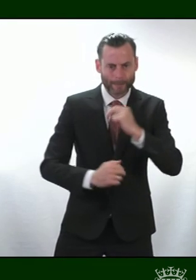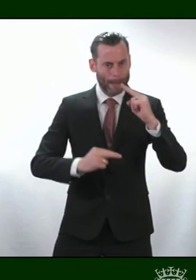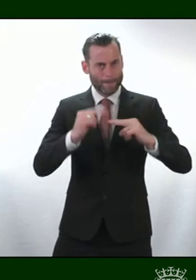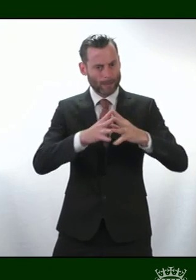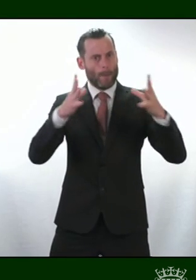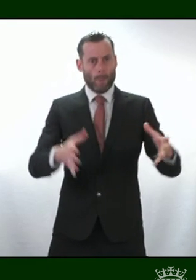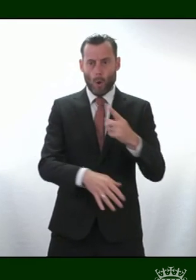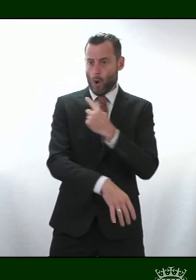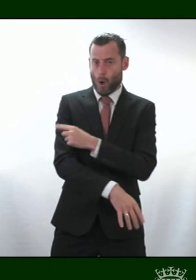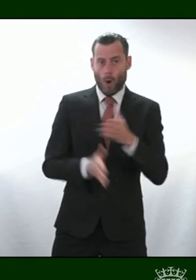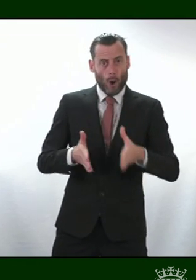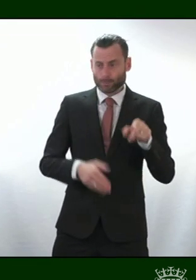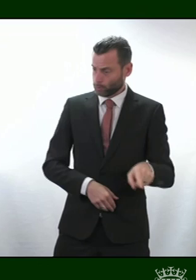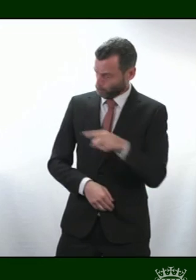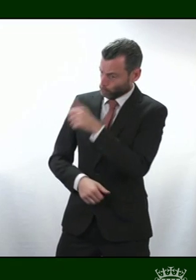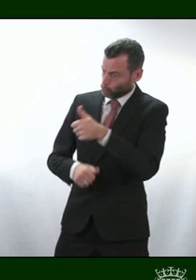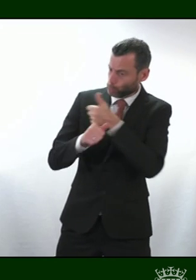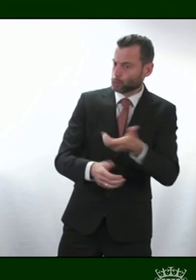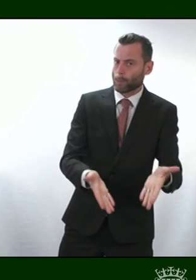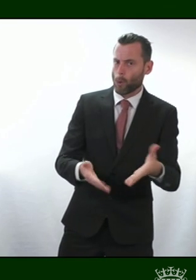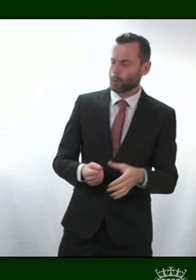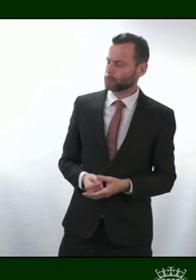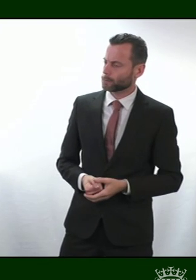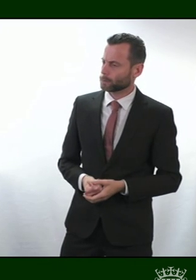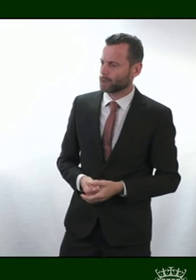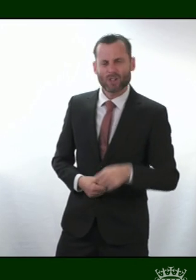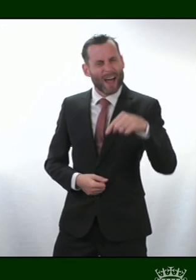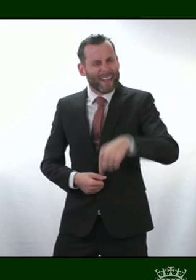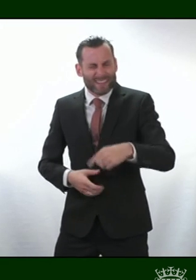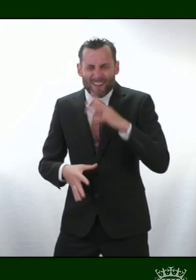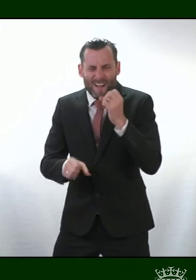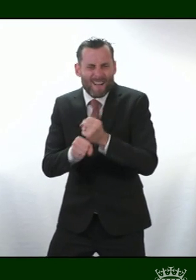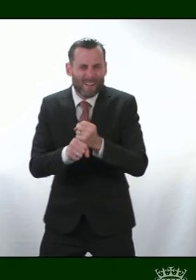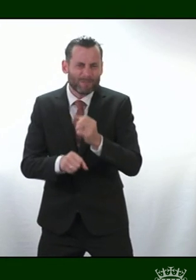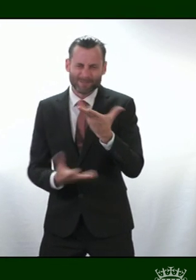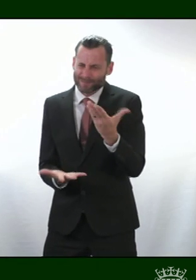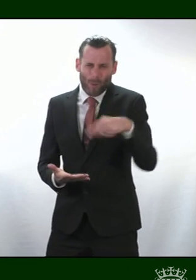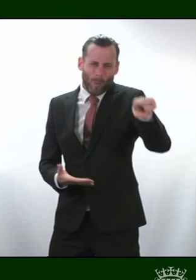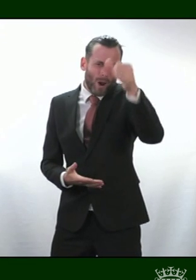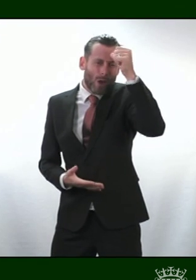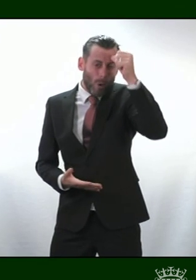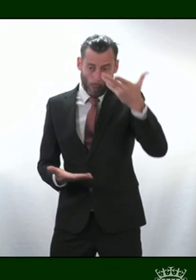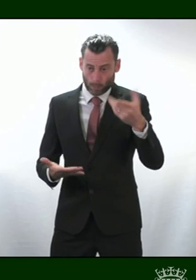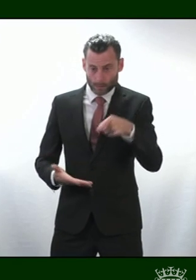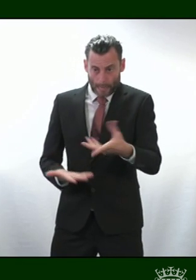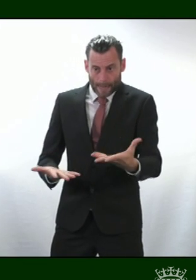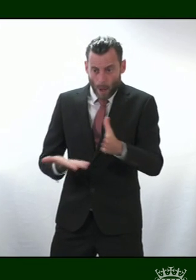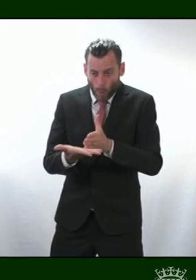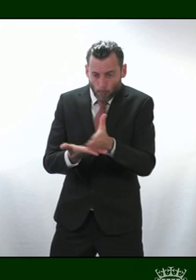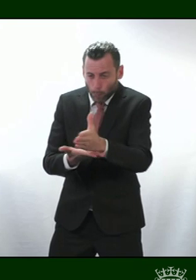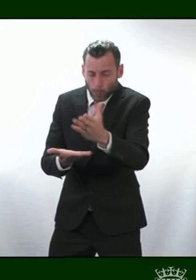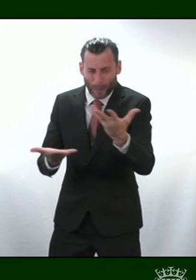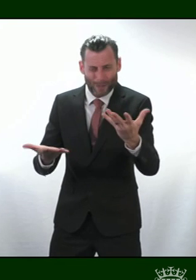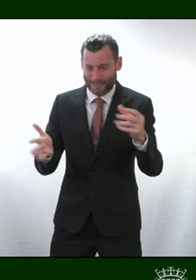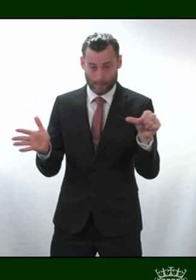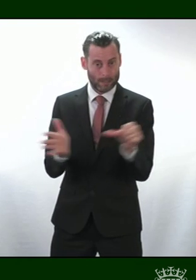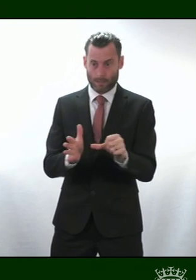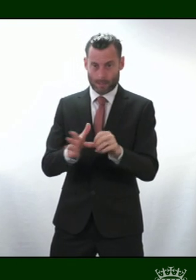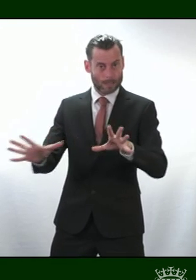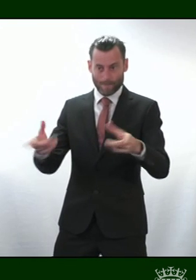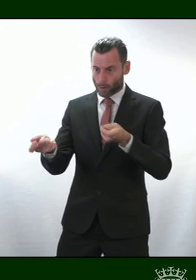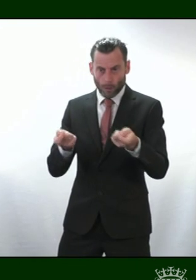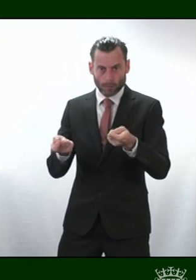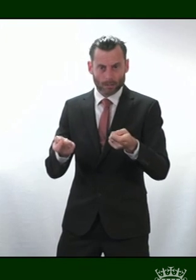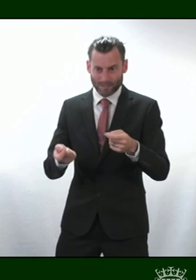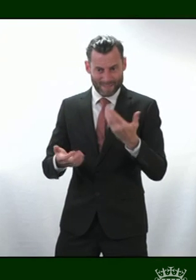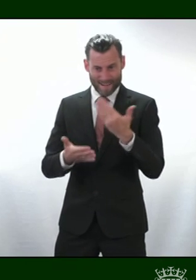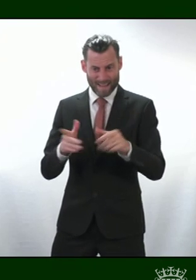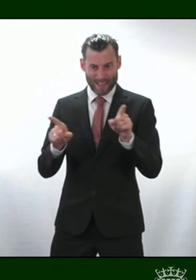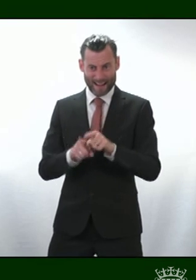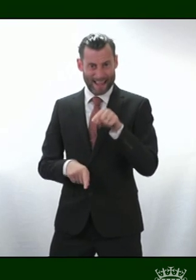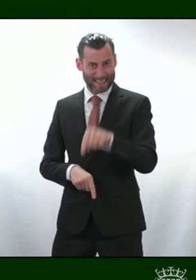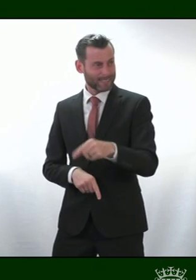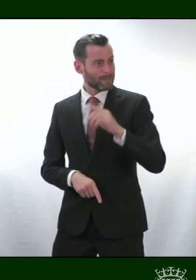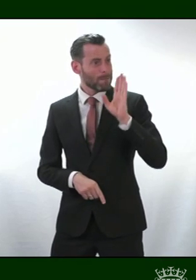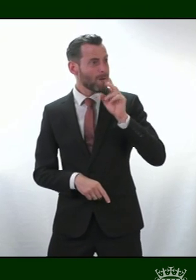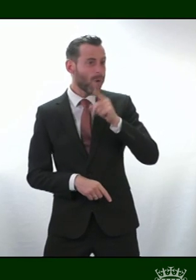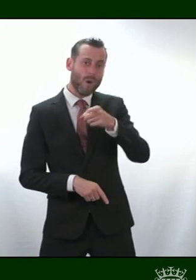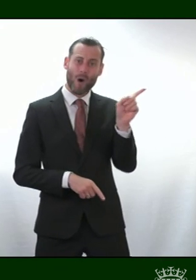I do not think anybody is in any doubt that this Government are facing some of the most difficult dilemmas that any modern Government have had to face, but every